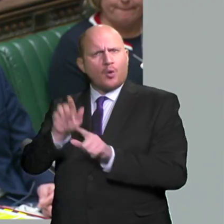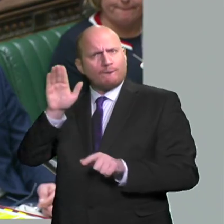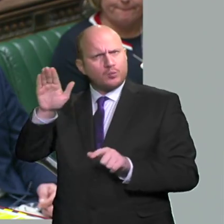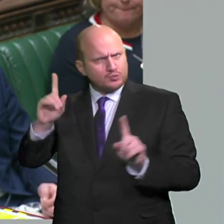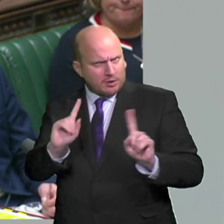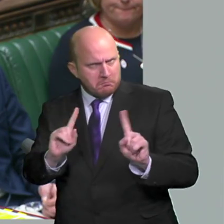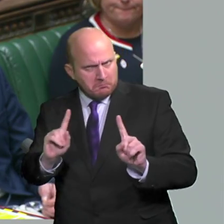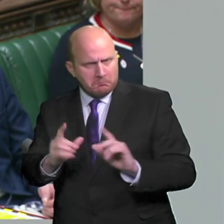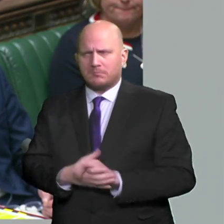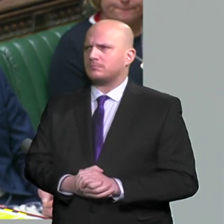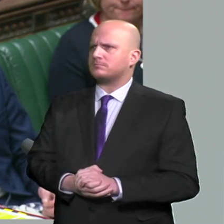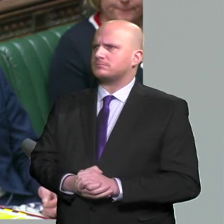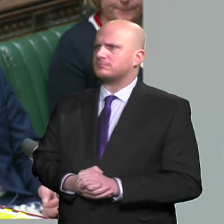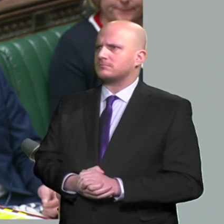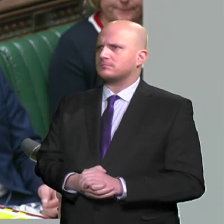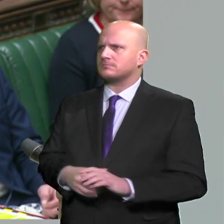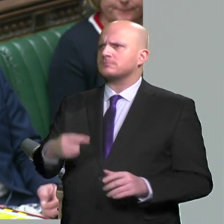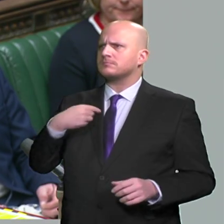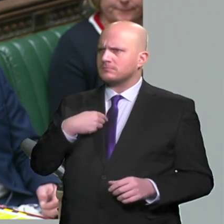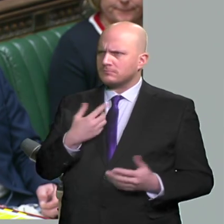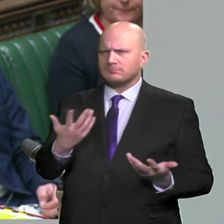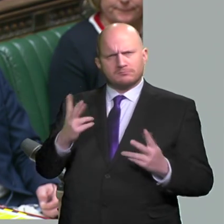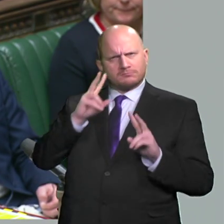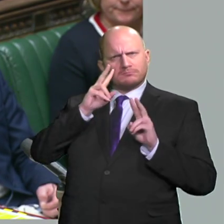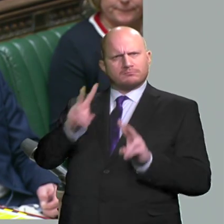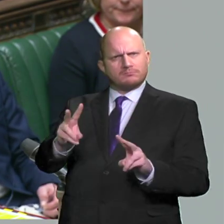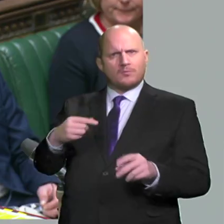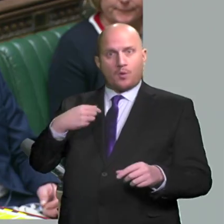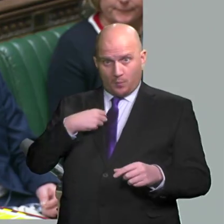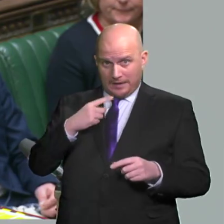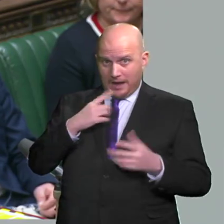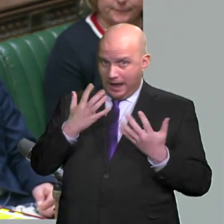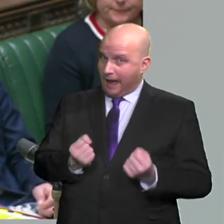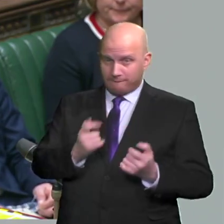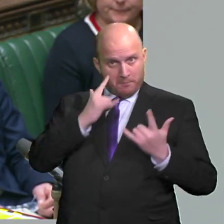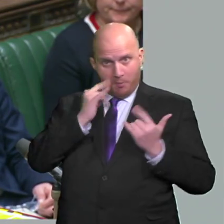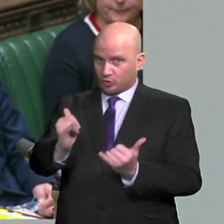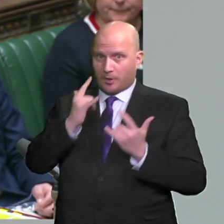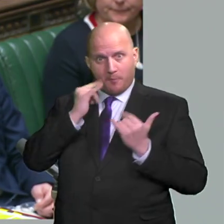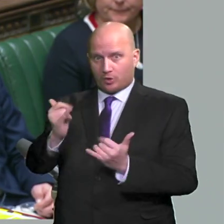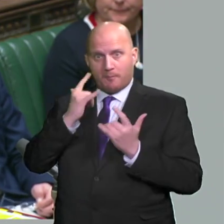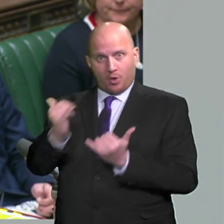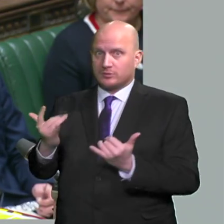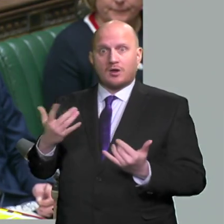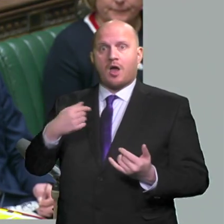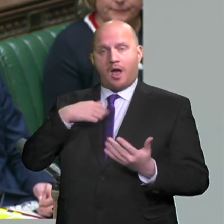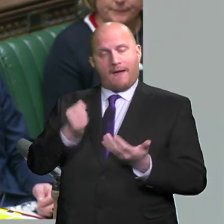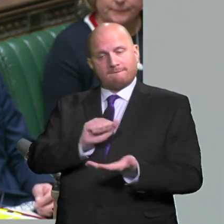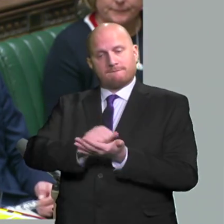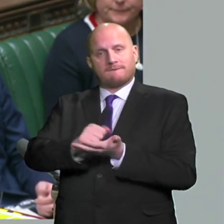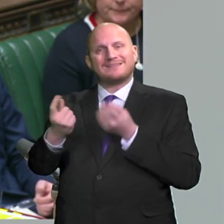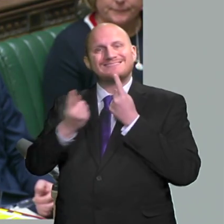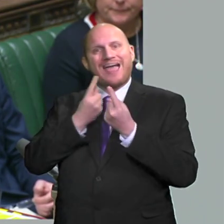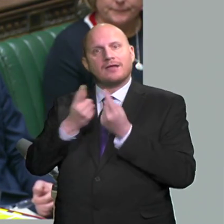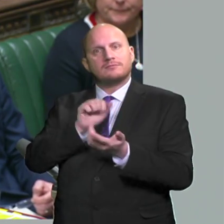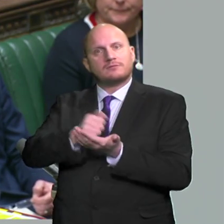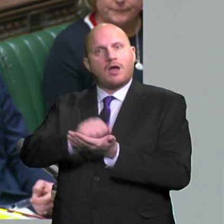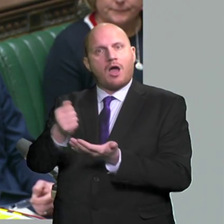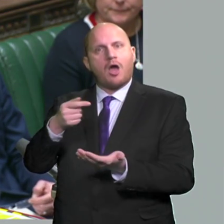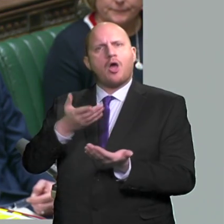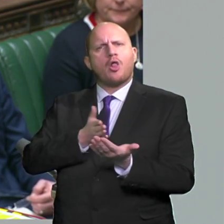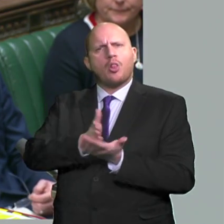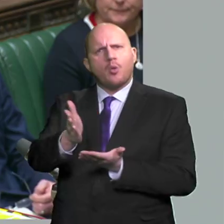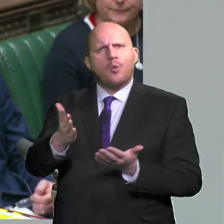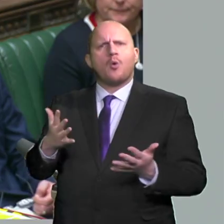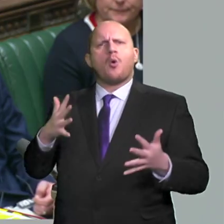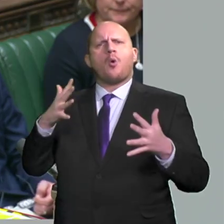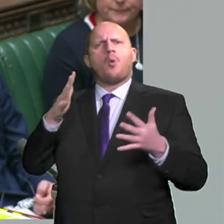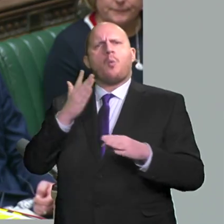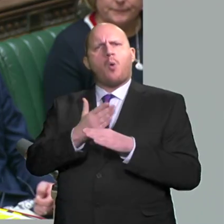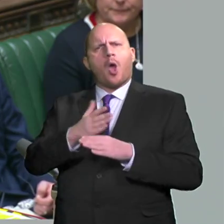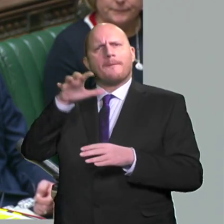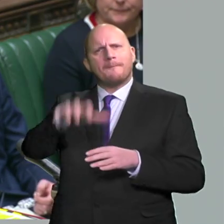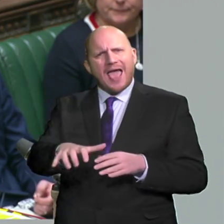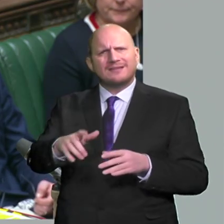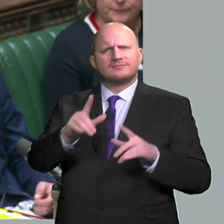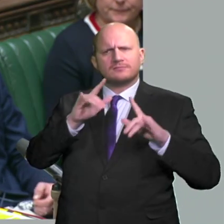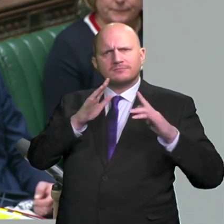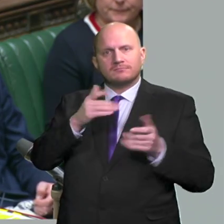We monitor pension contributions and participation by gender, and publish data regularly through our workplace pension participation and savings trends publication.